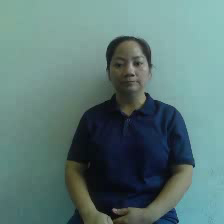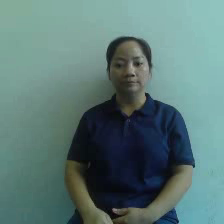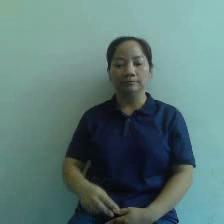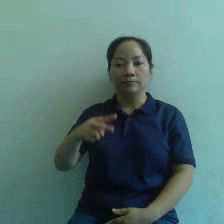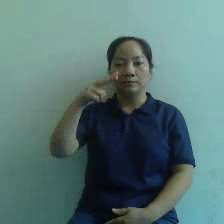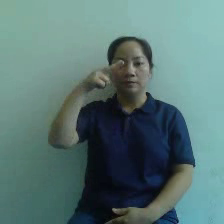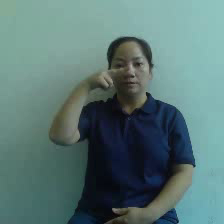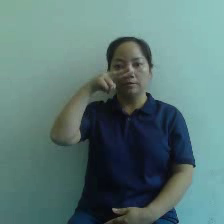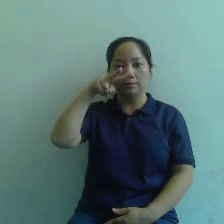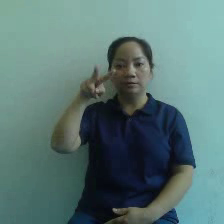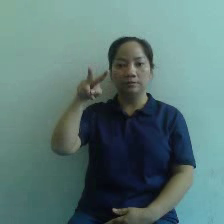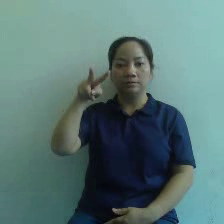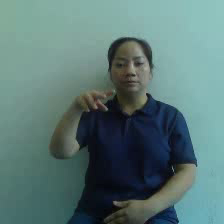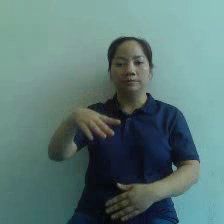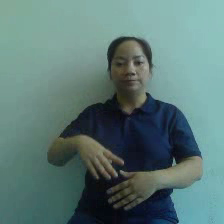Nhìn